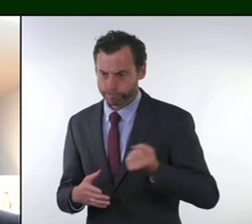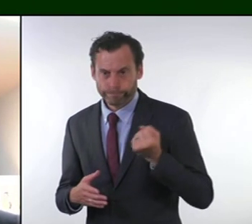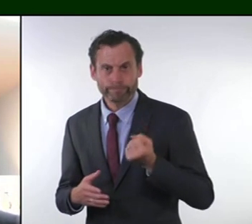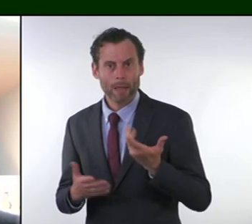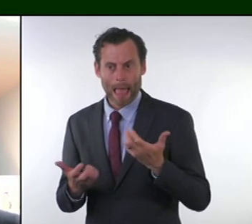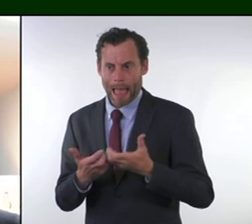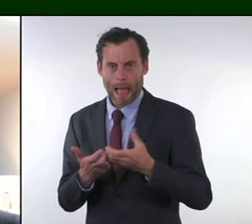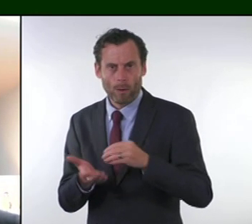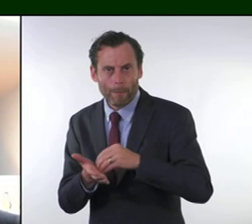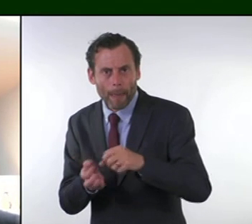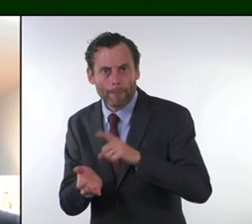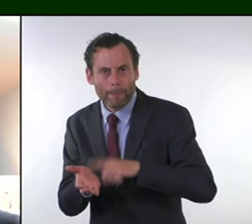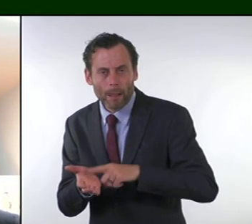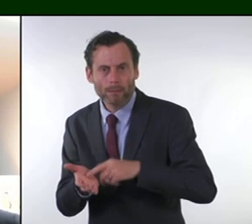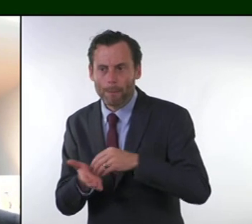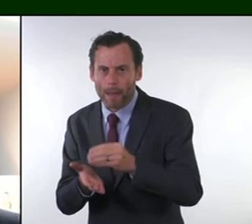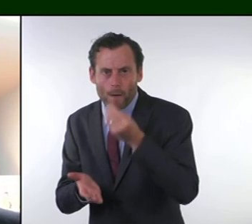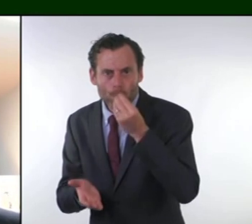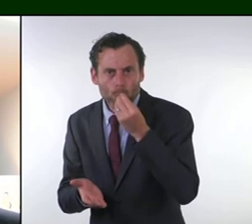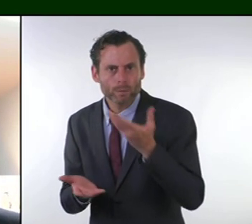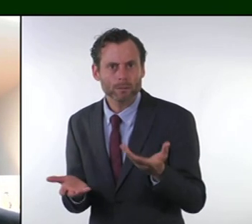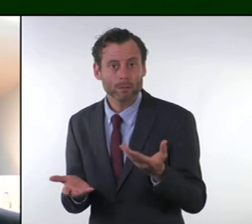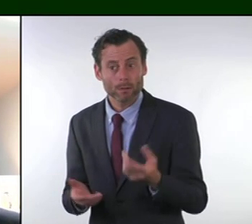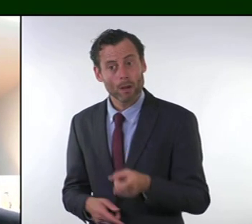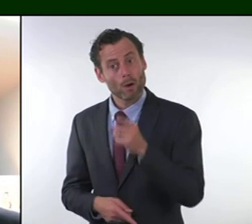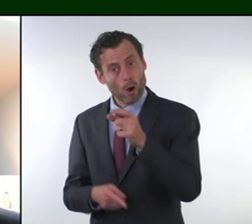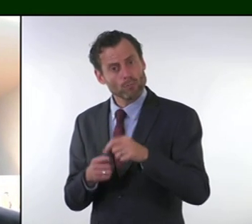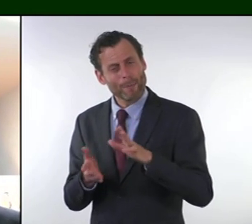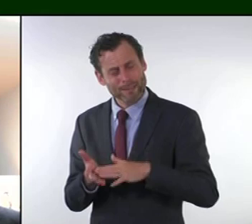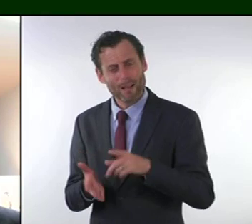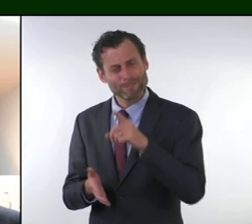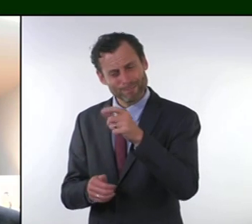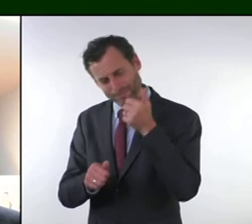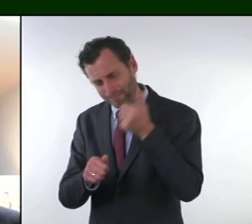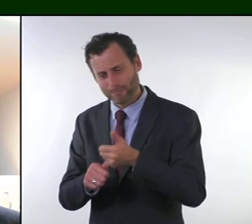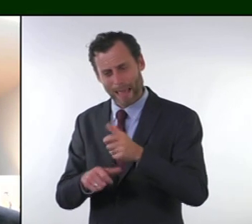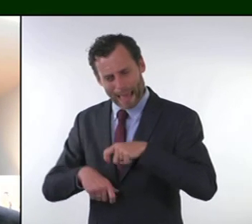Will the Prime Minister commit today to extending the furlough scheme?